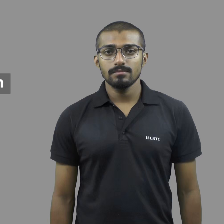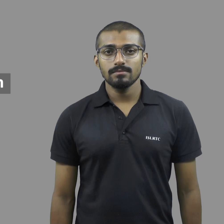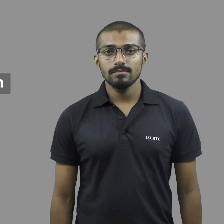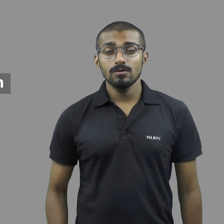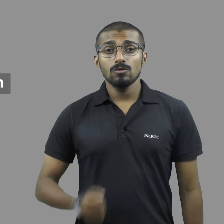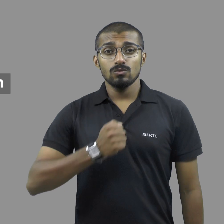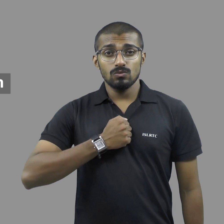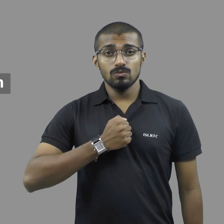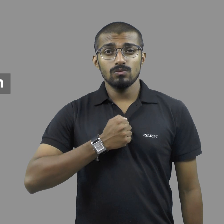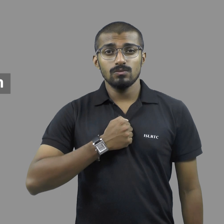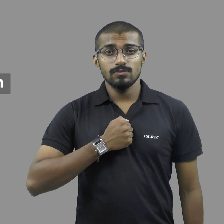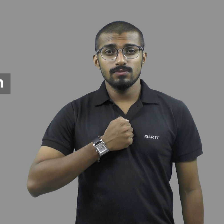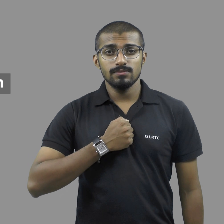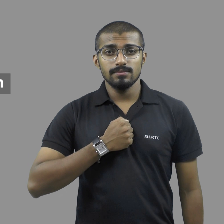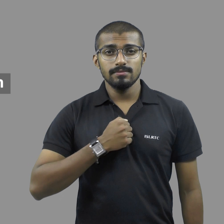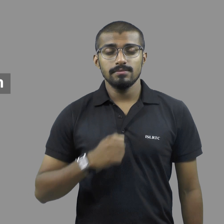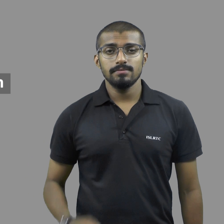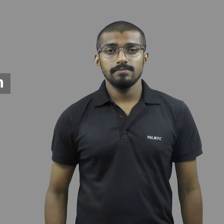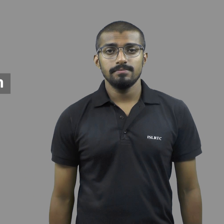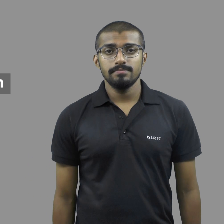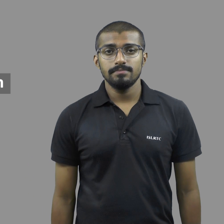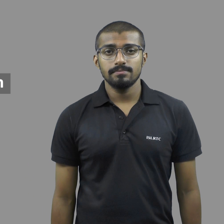Own Mine